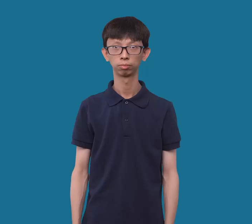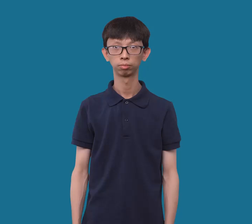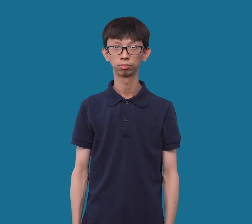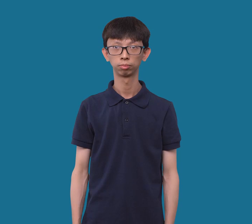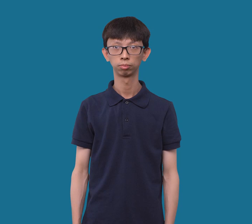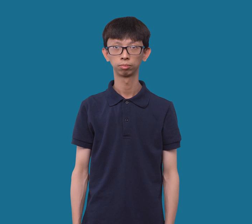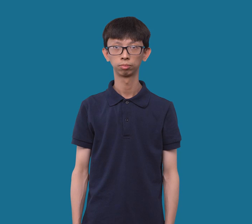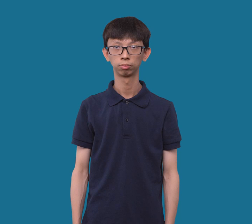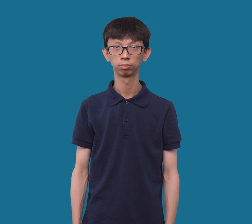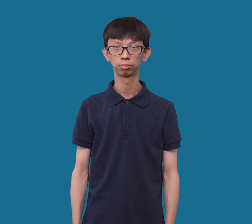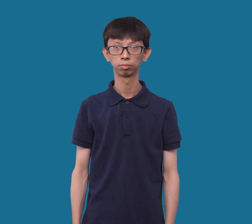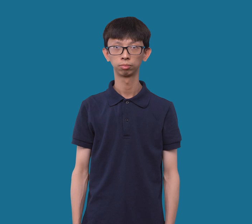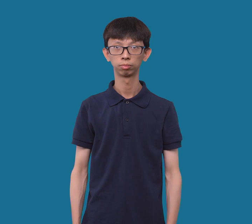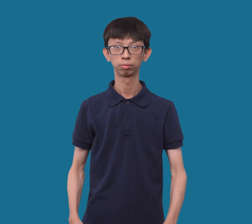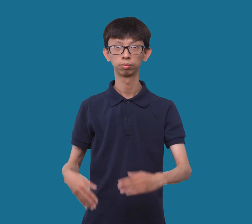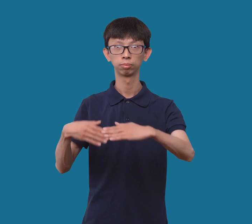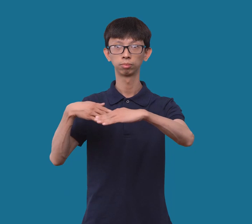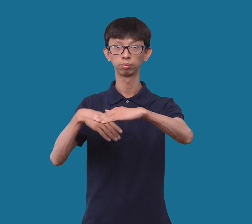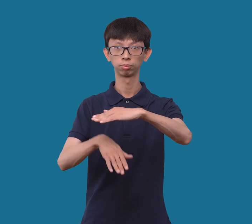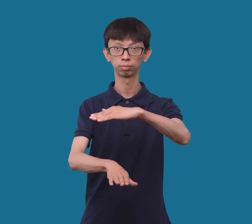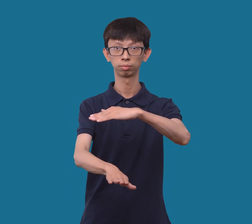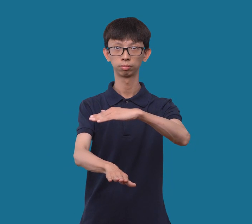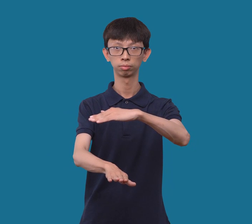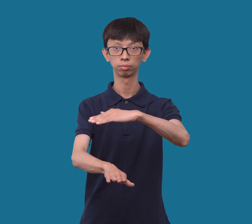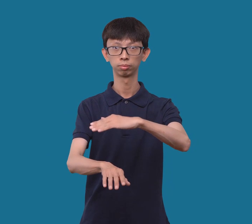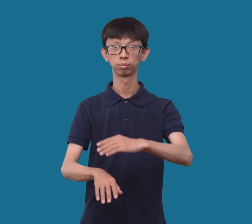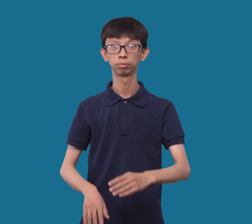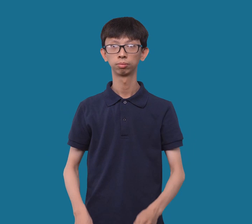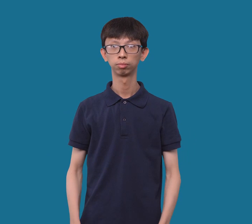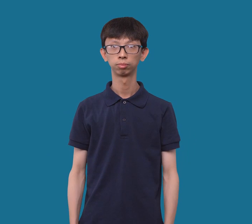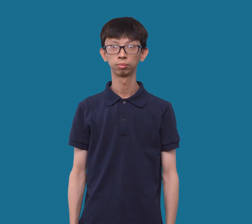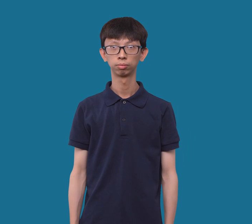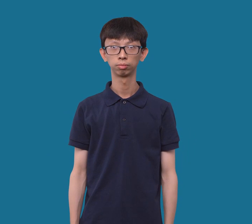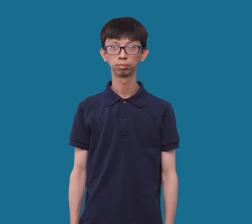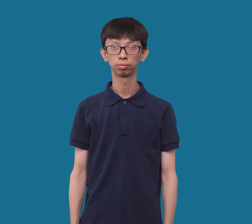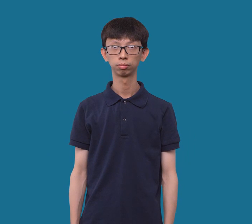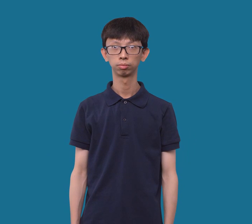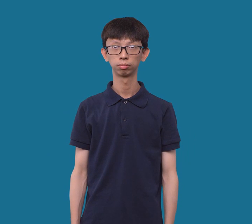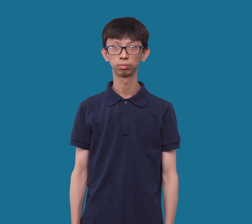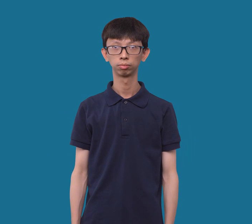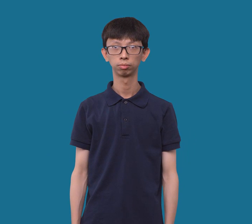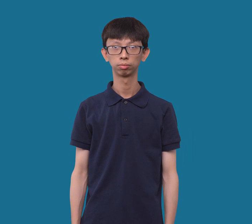bên trong